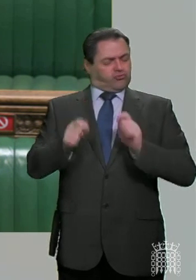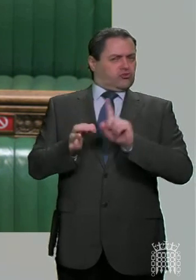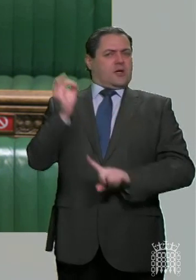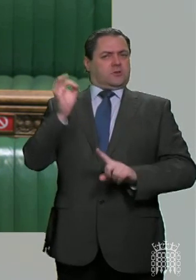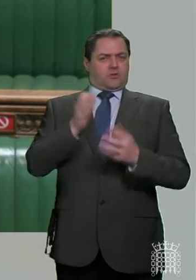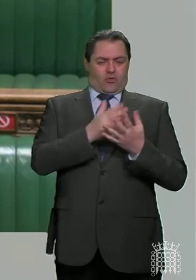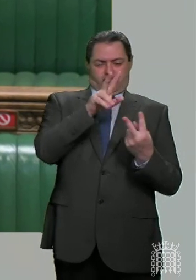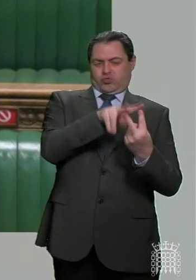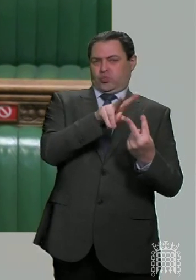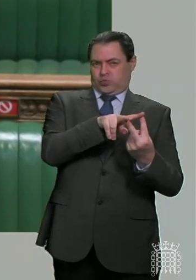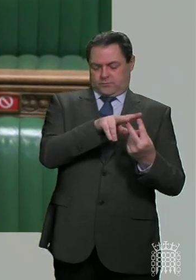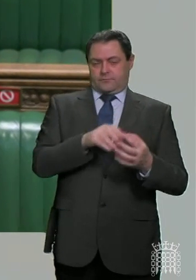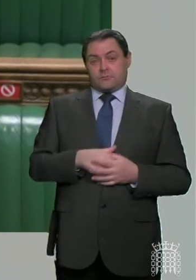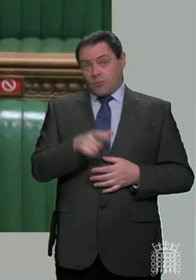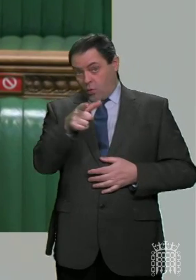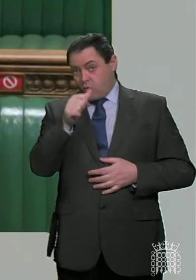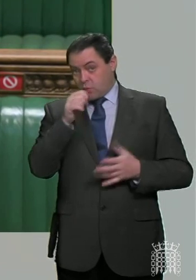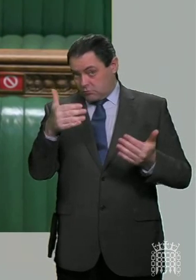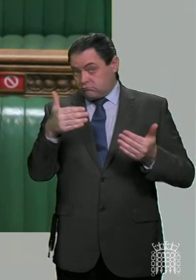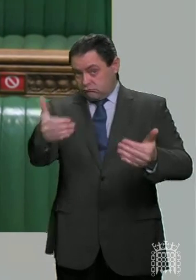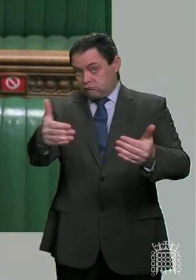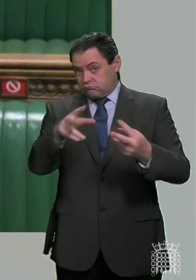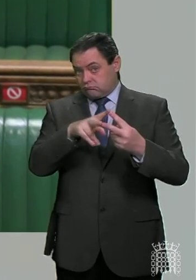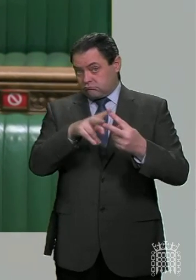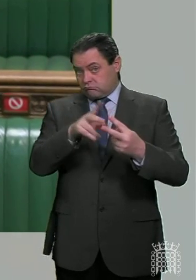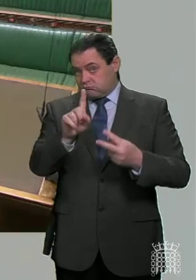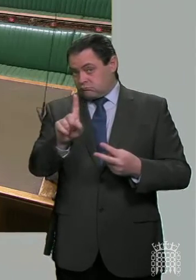So can the Prime Minister commit to taking both of those measures forward?